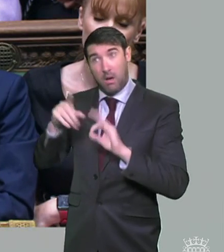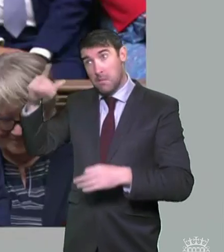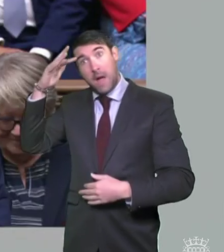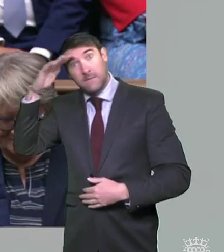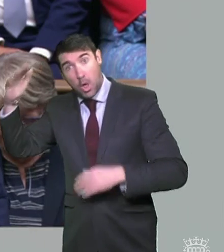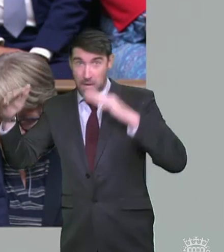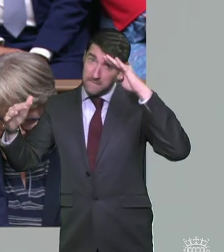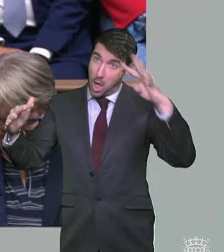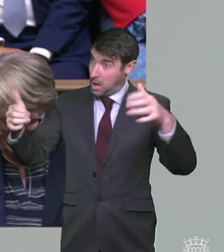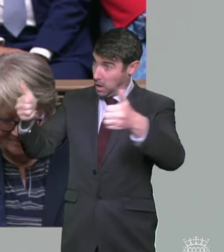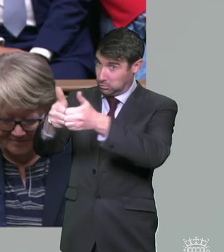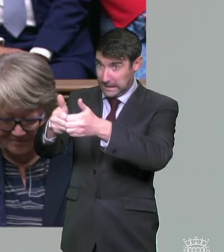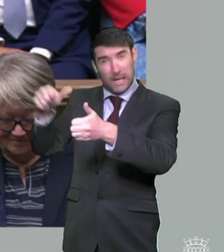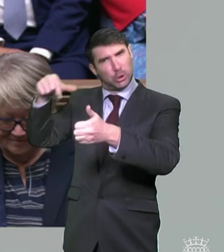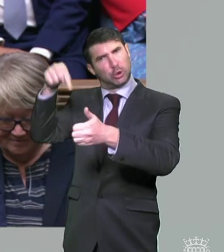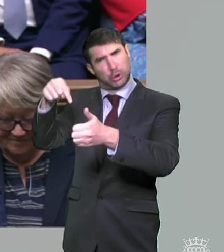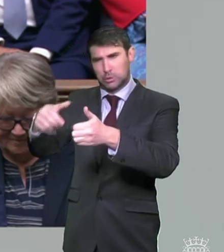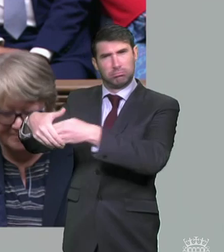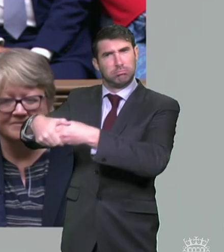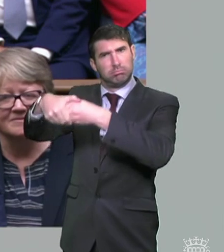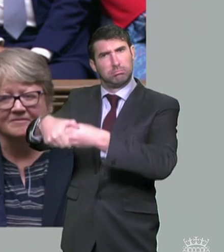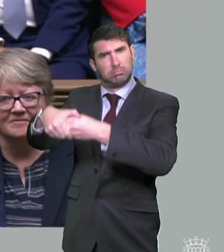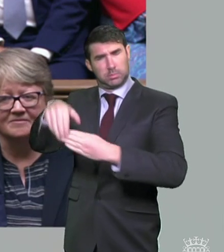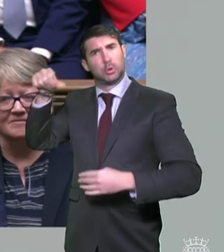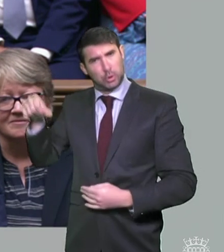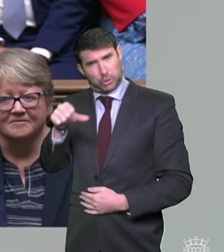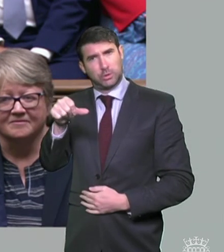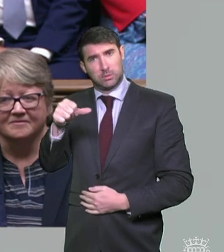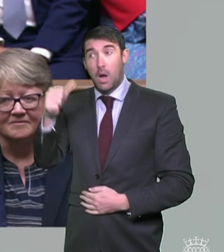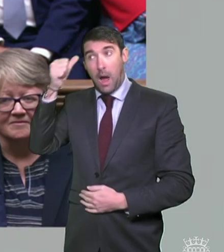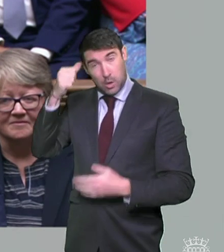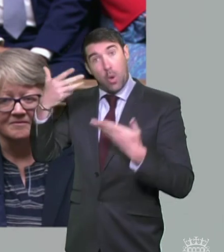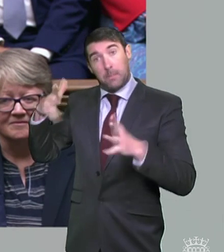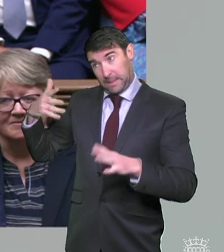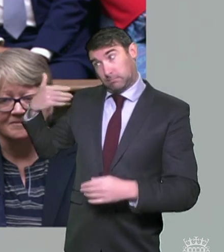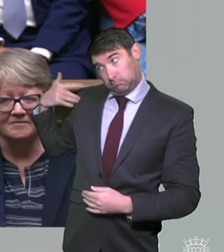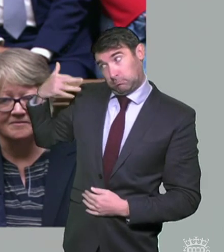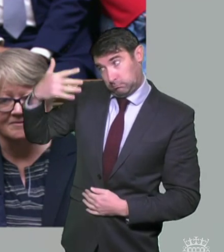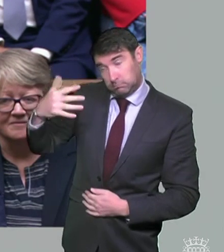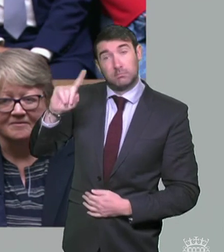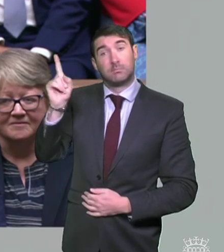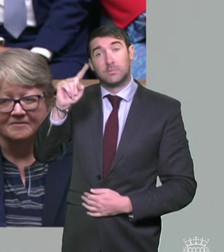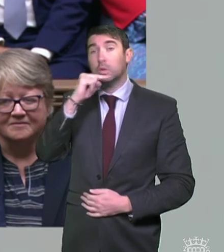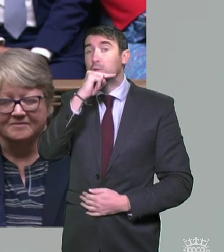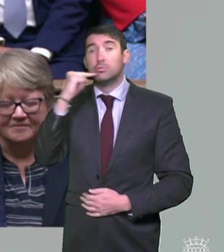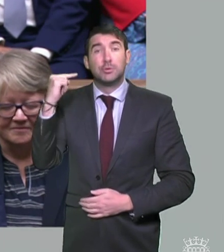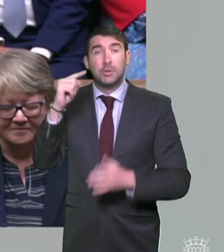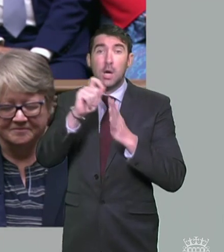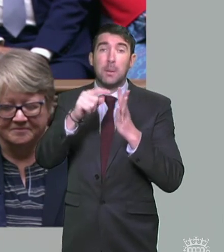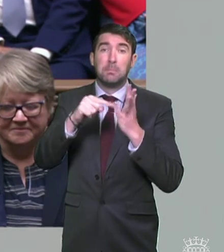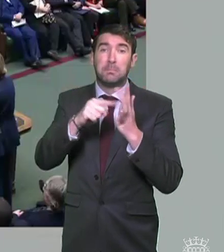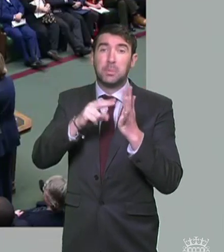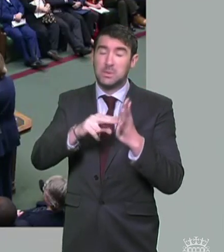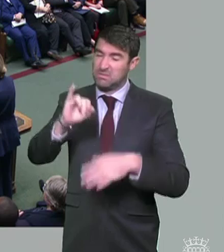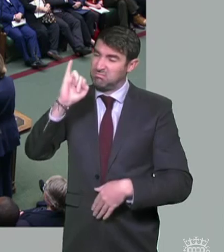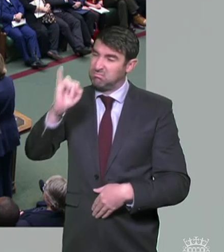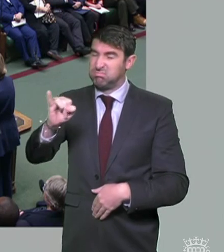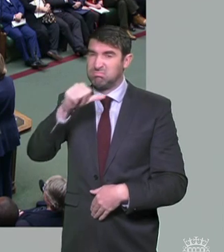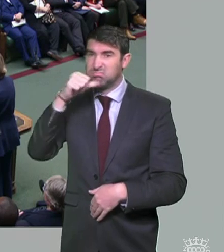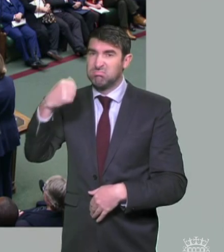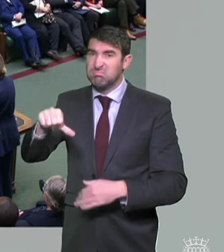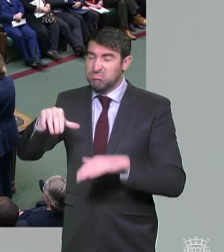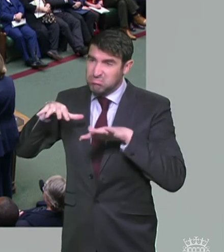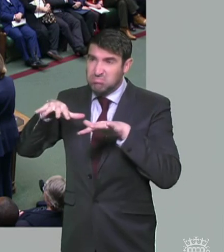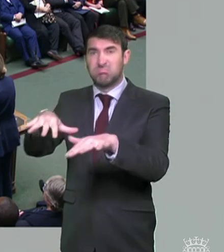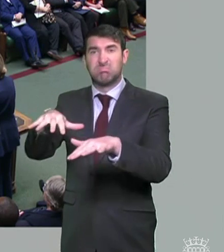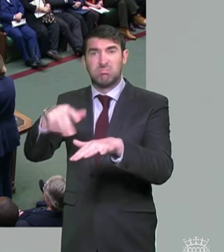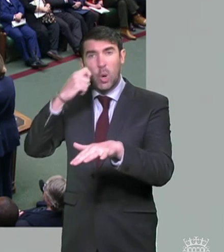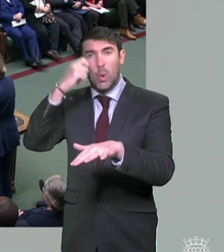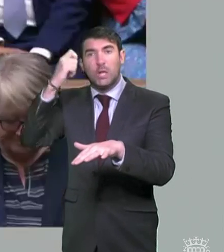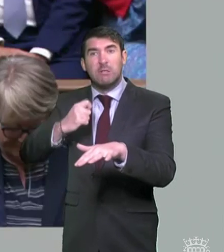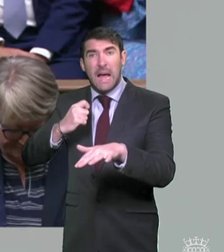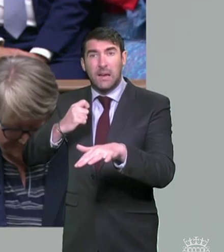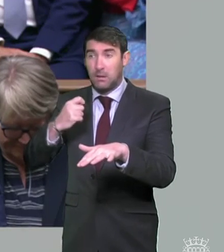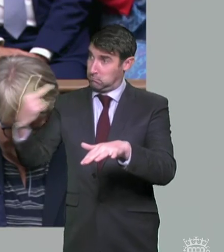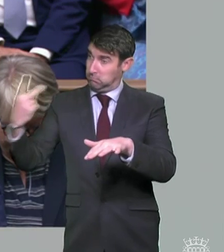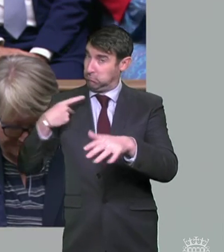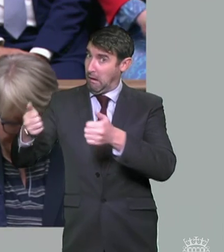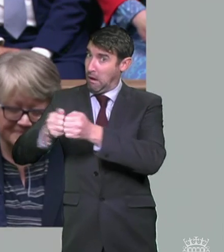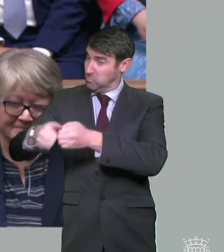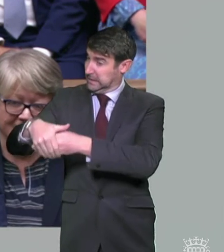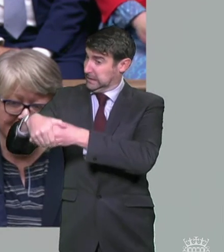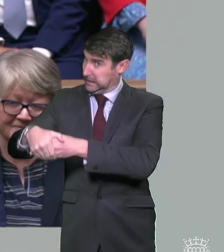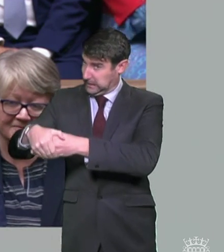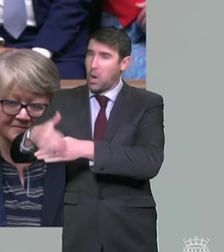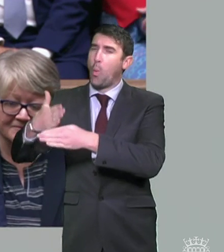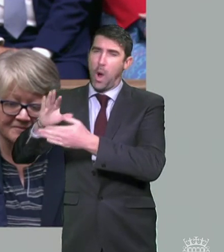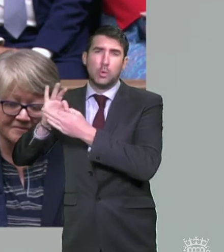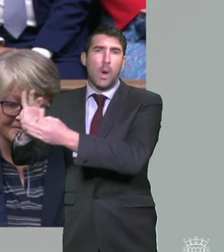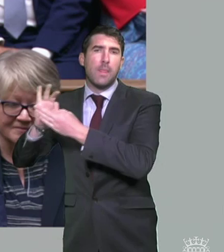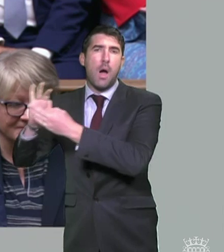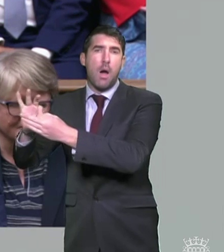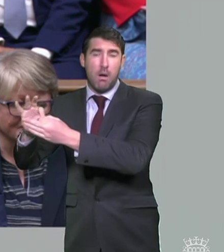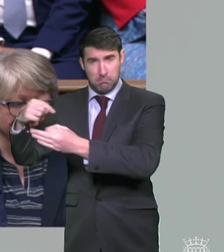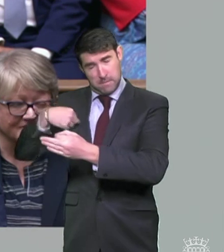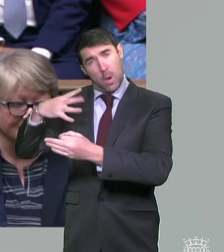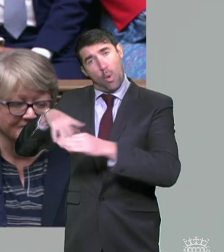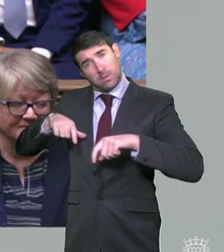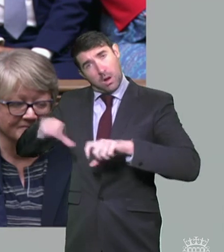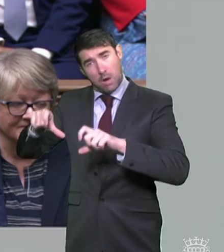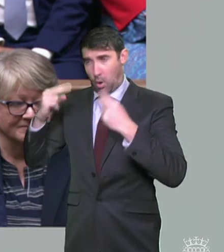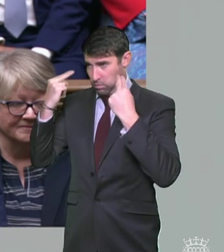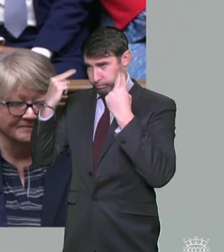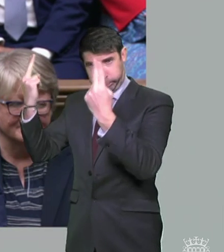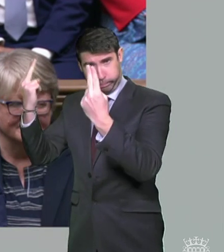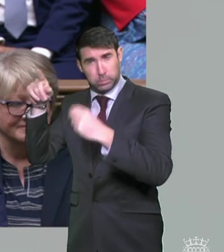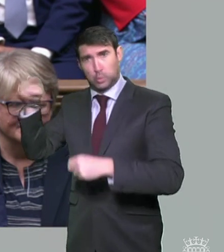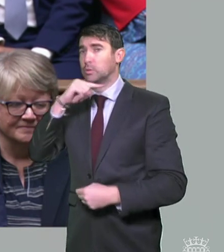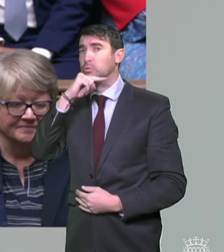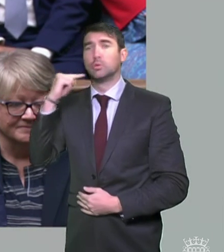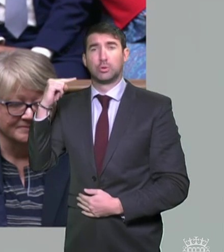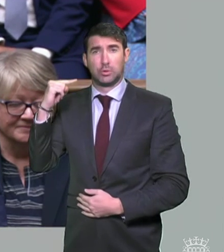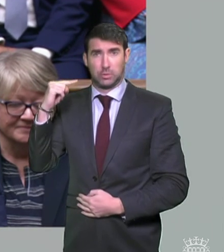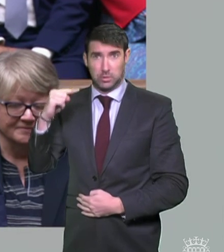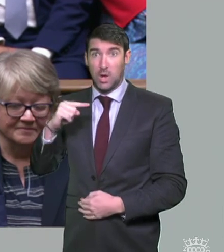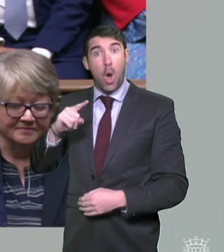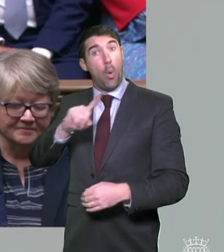I know that we have had strong support from the Opposition in opposing Vladimir Putin’s appalling war in Ukraine, and I want us to continue to stand up to that appalling Russian aggression, which has led to the energy crisis we face now.